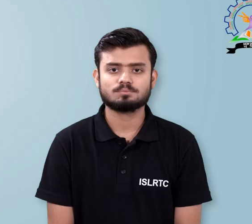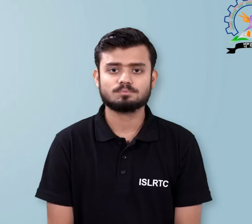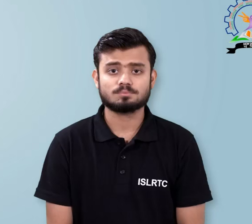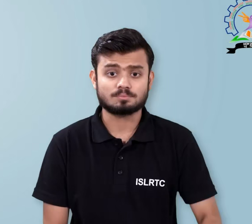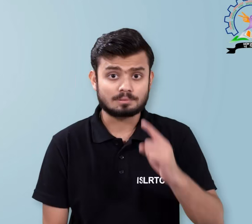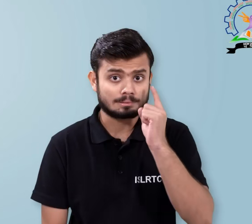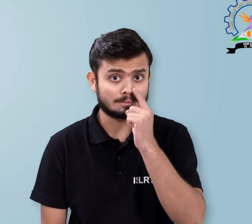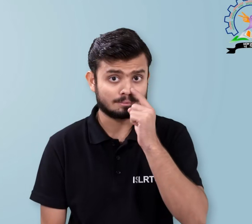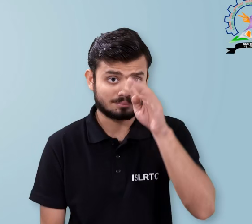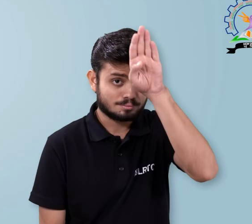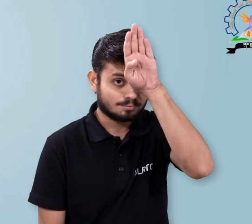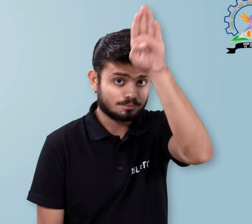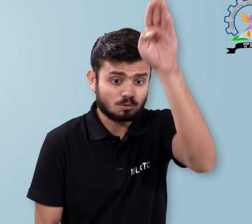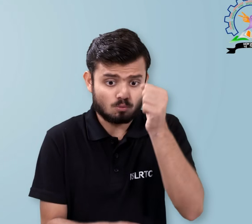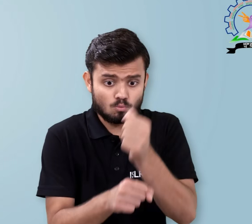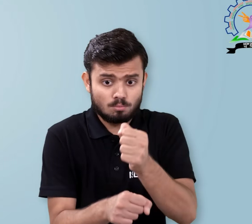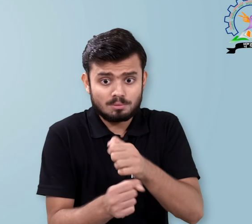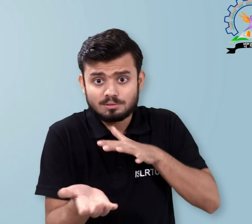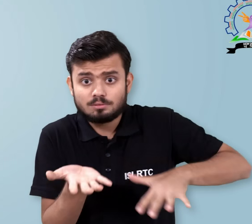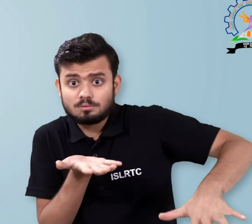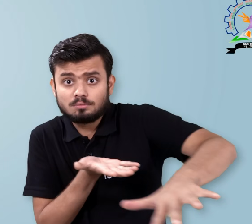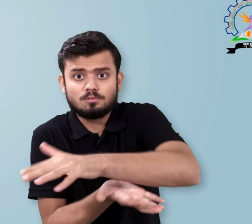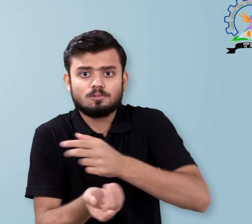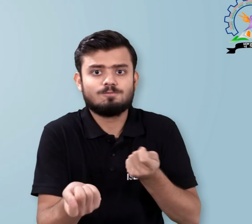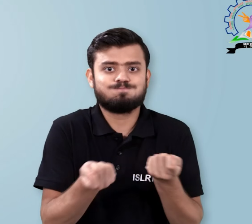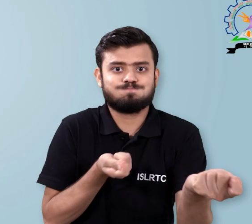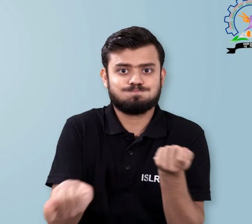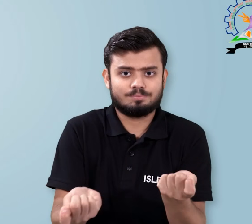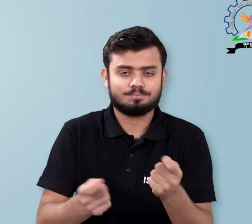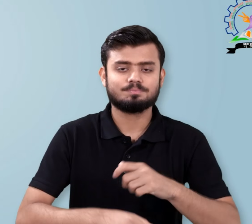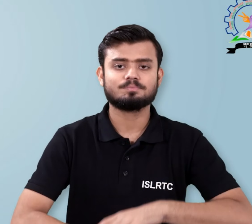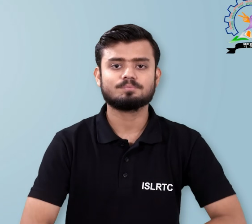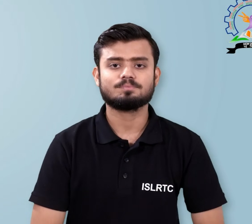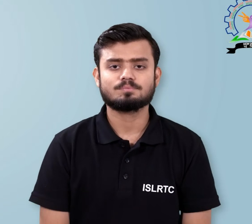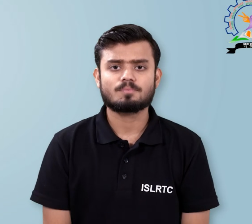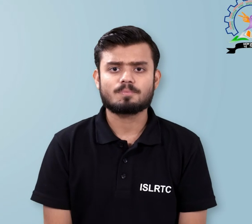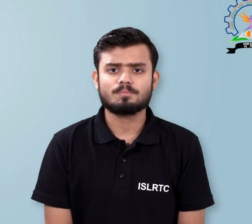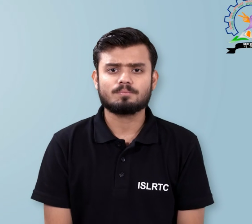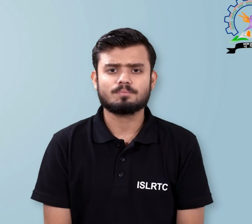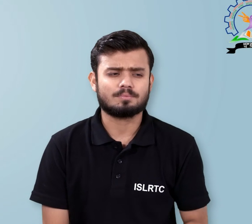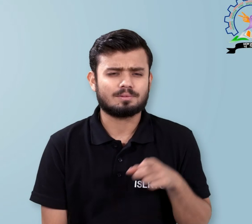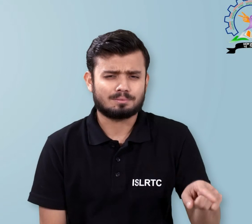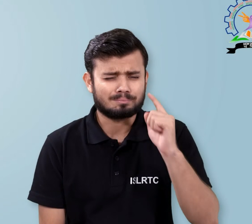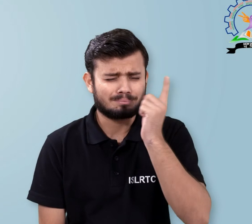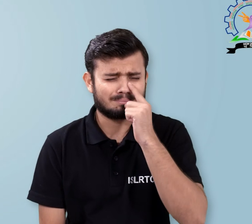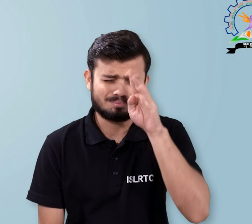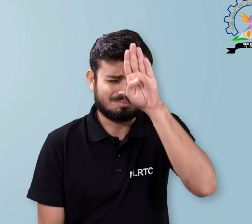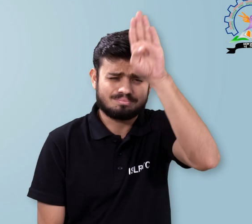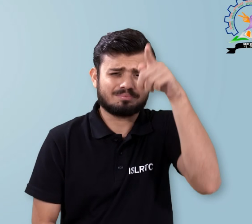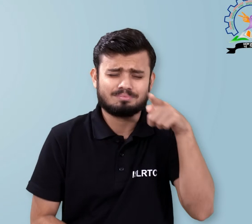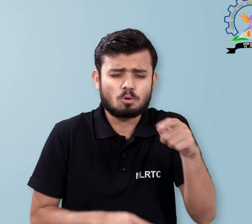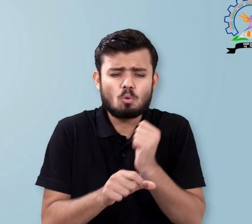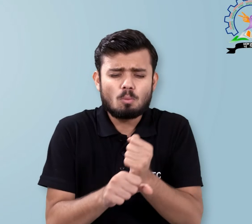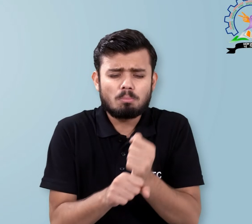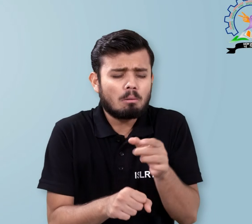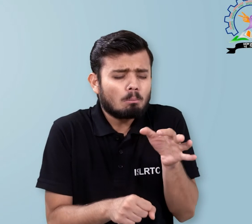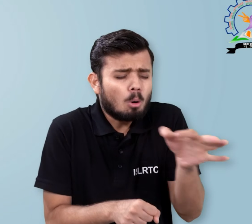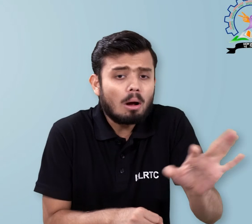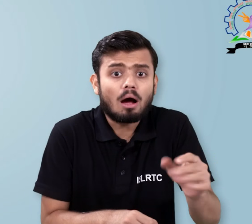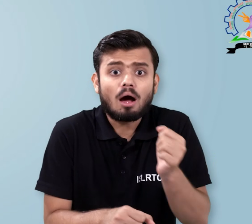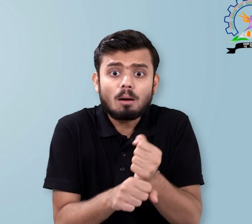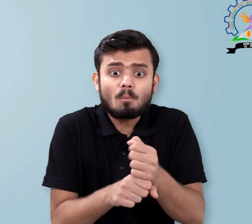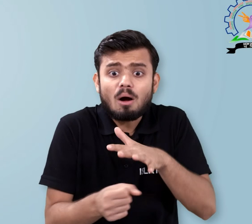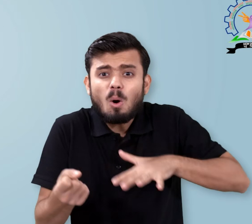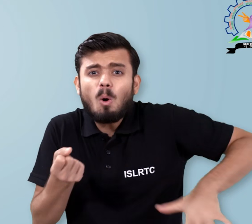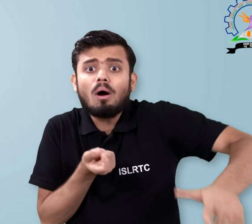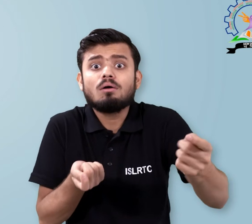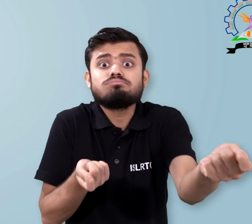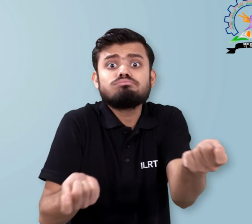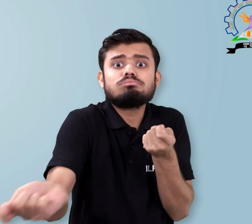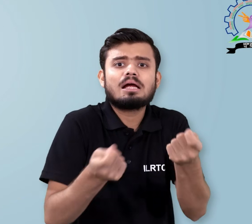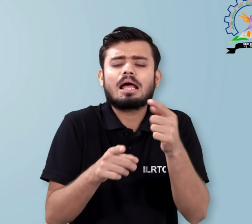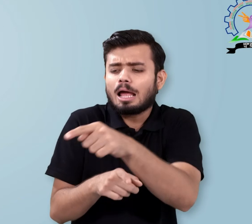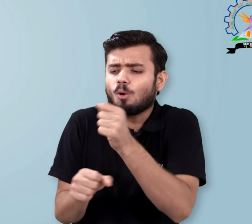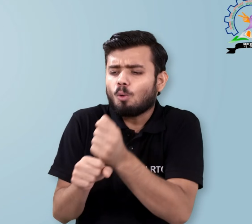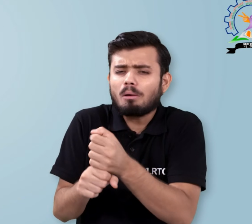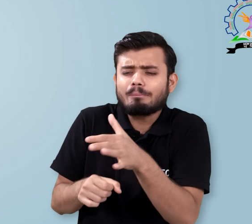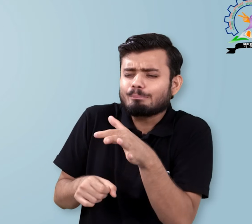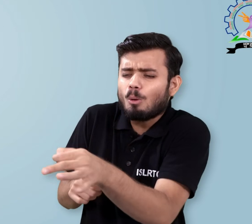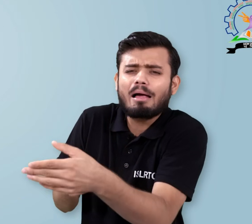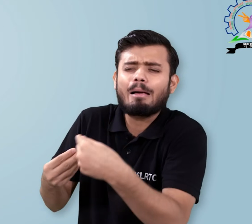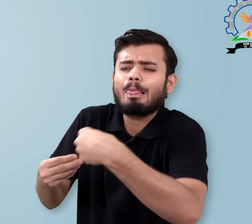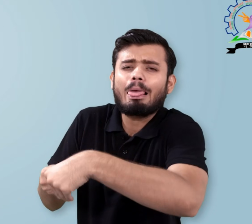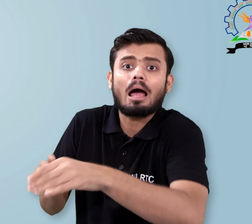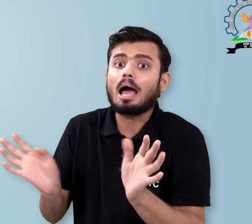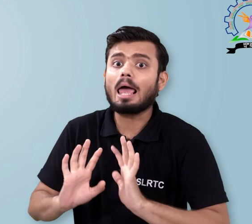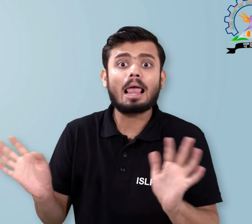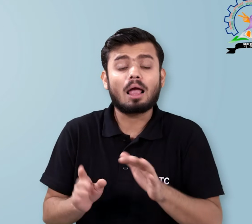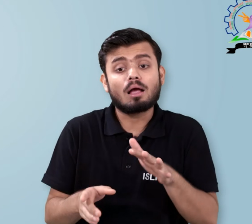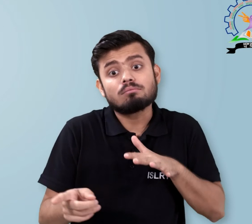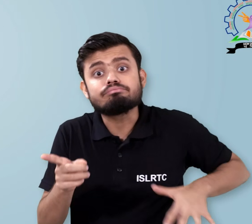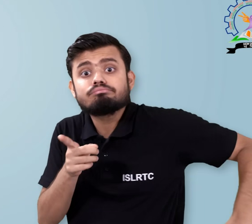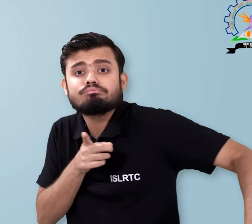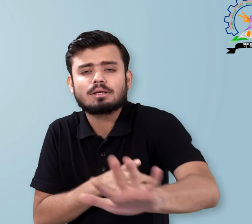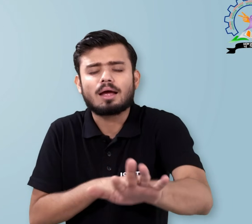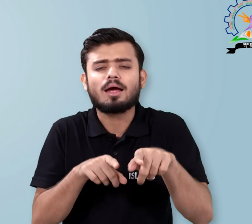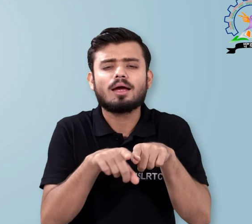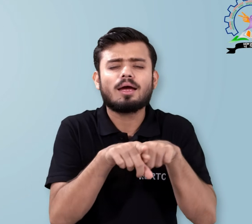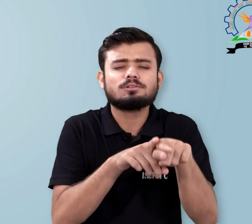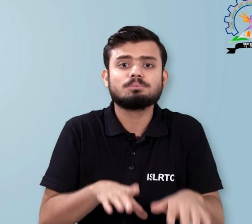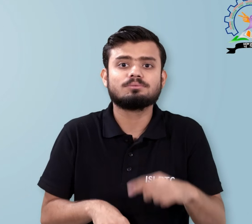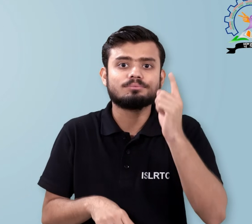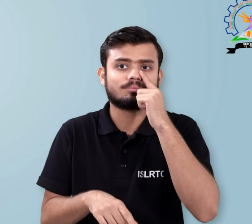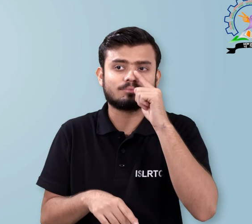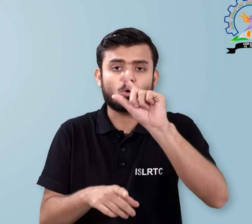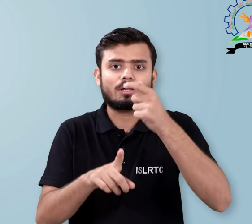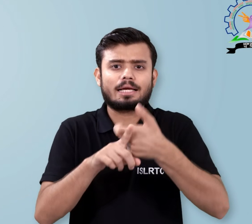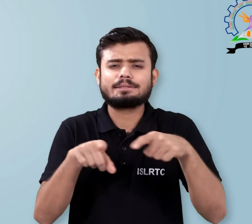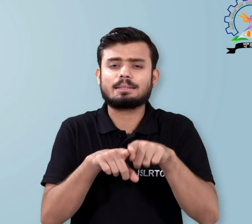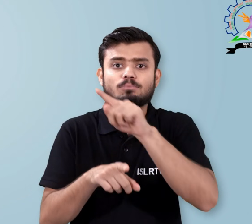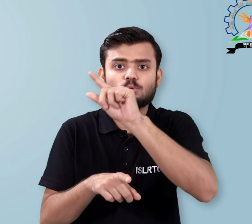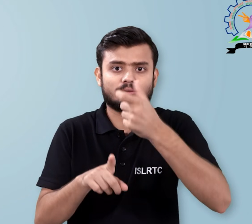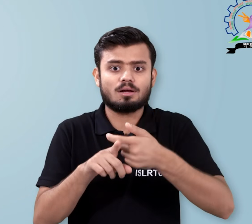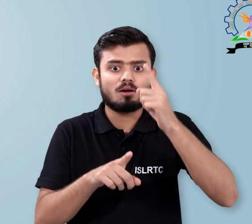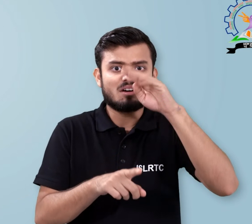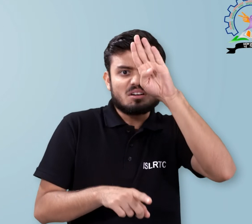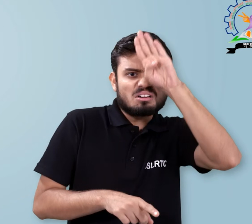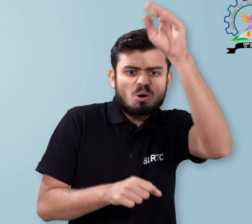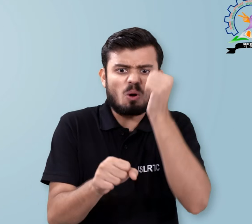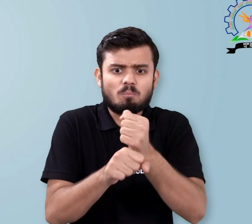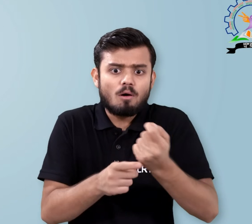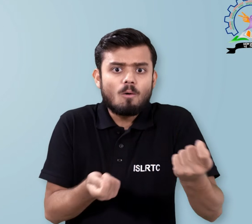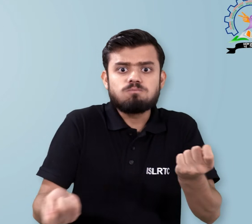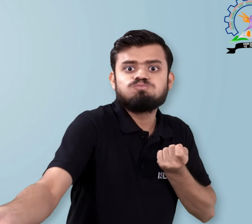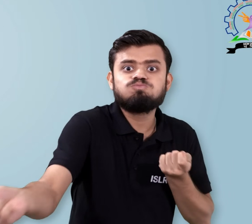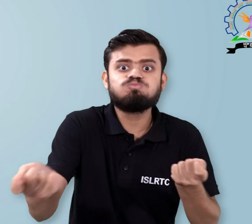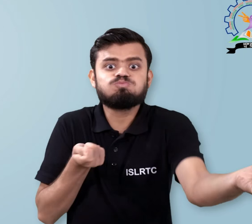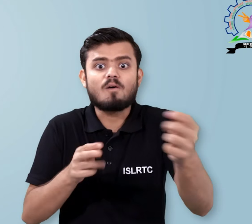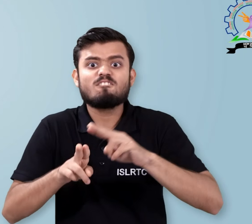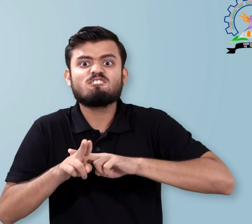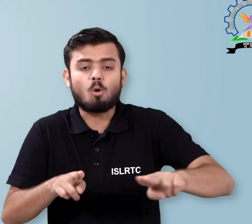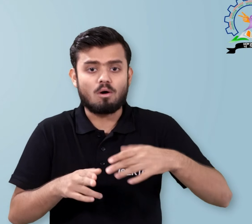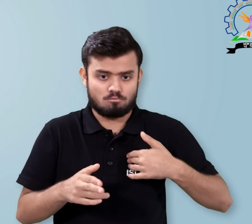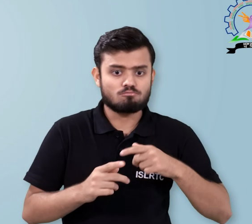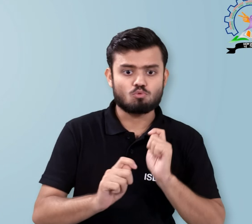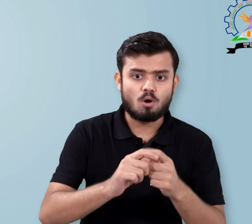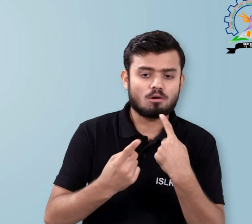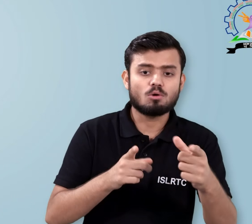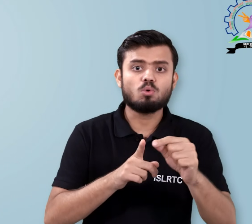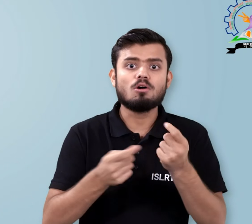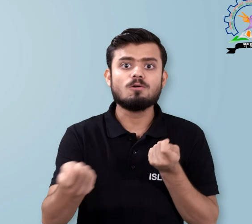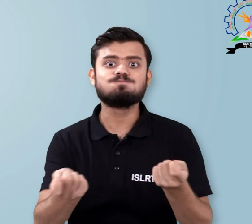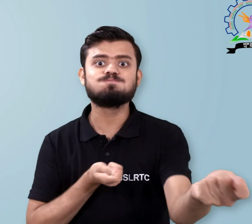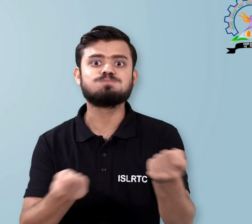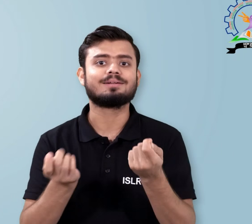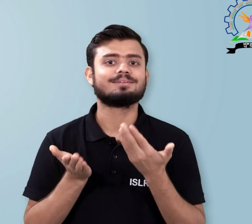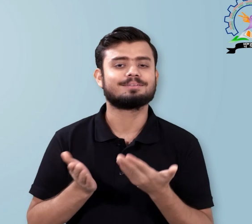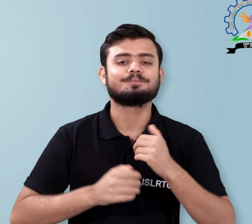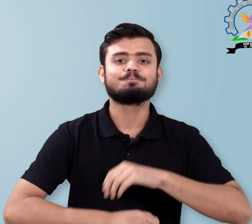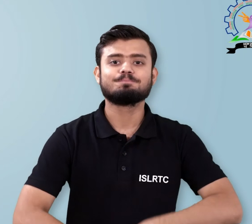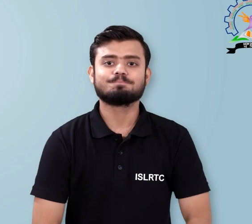Monarchy A form of government with a monarch at the head.